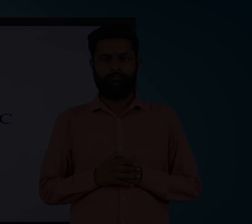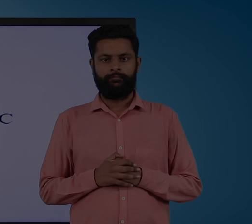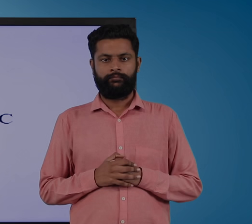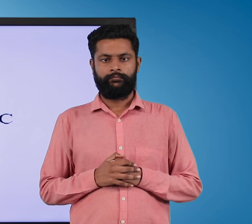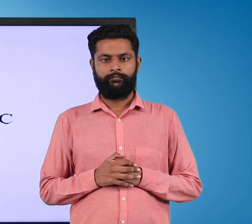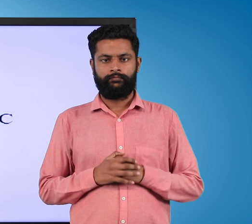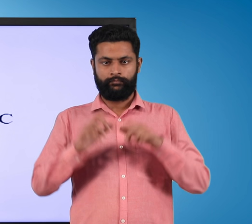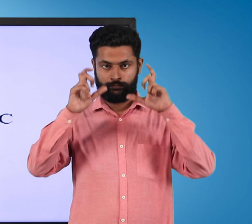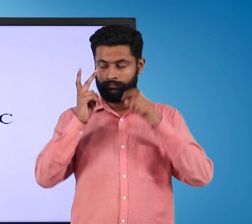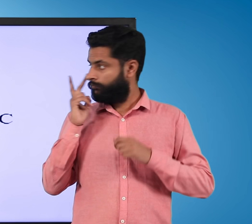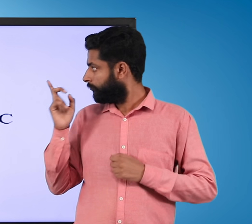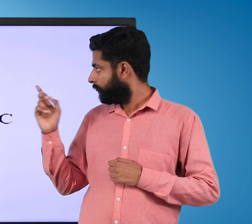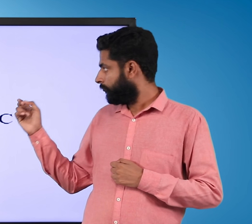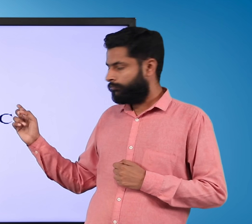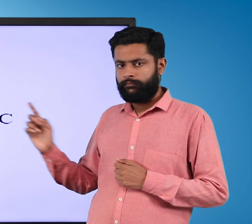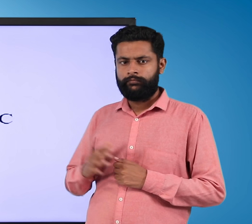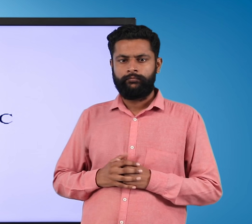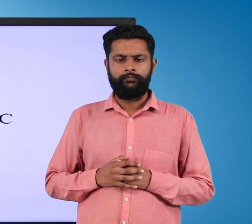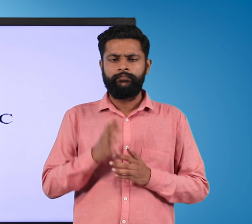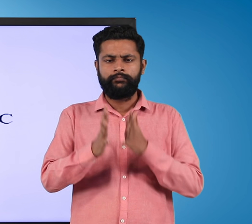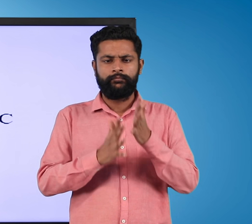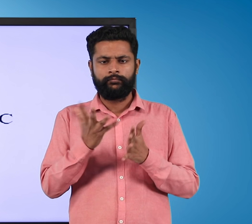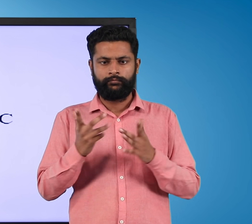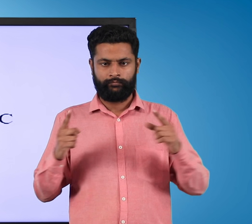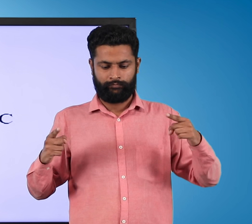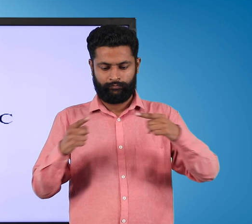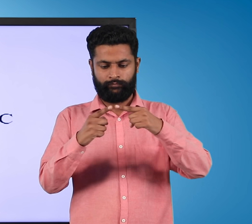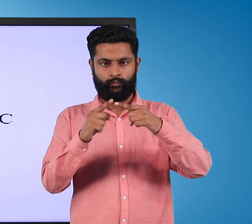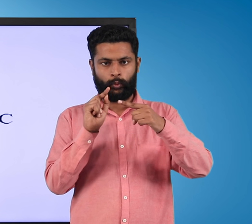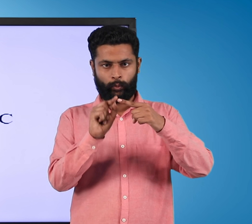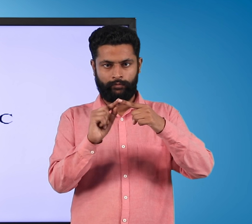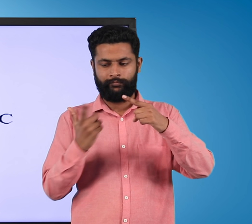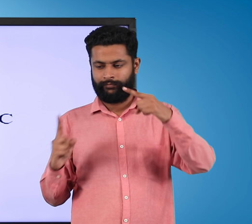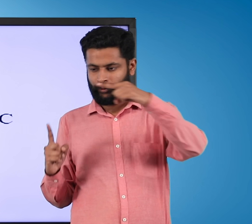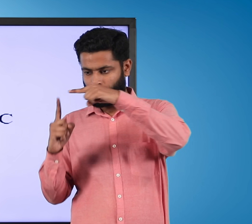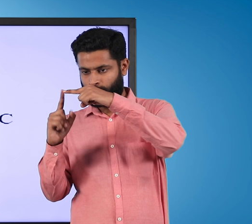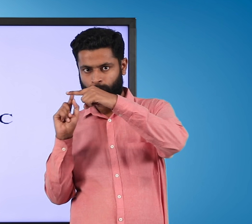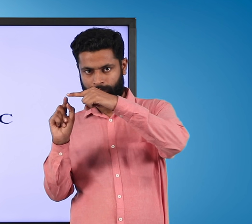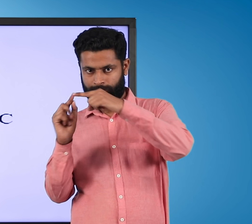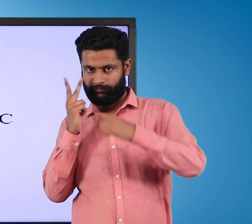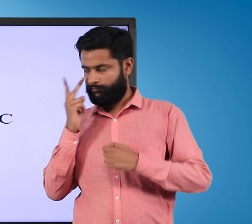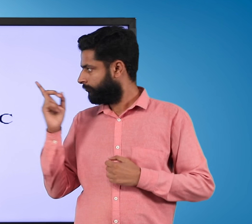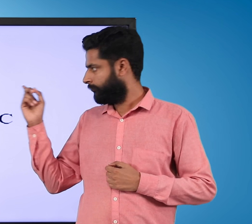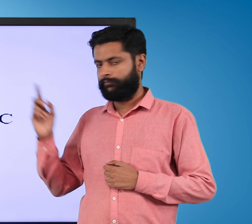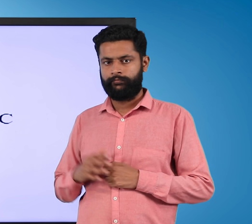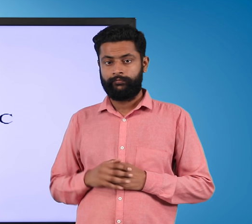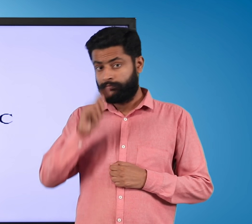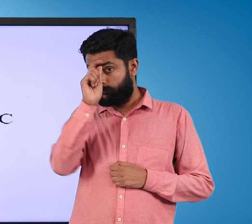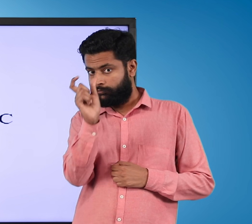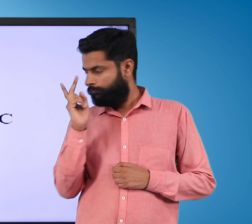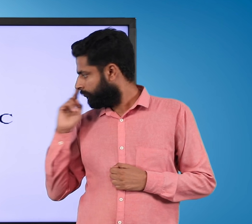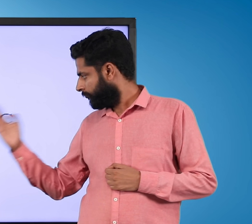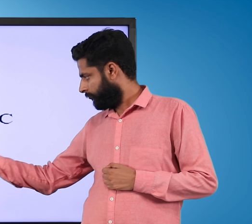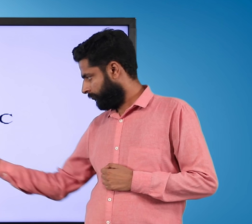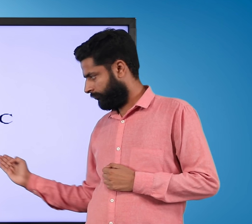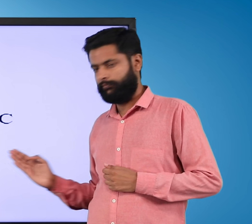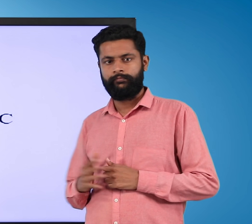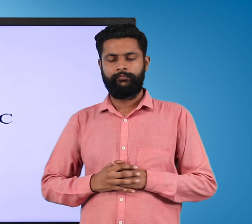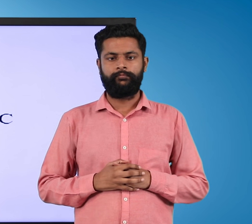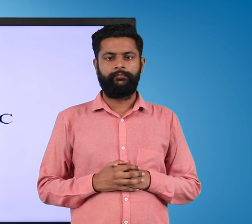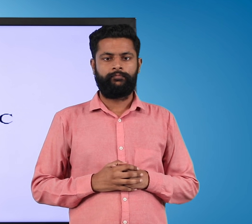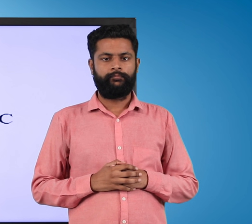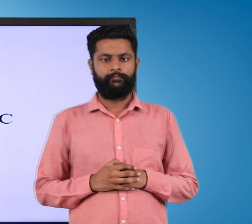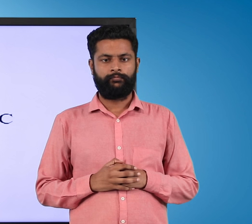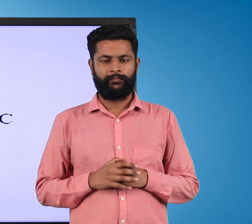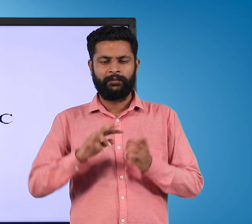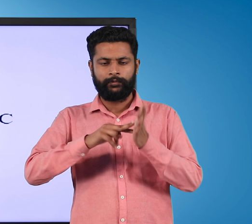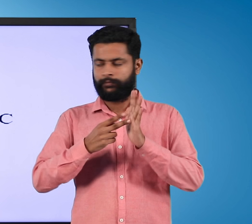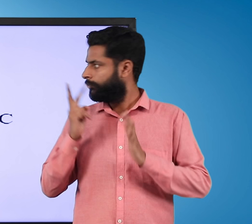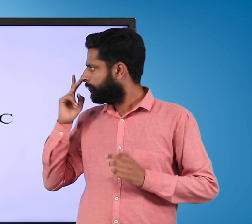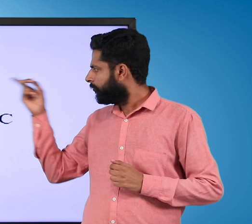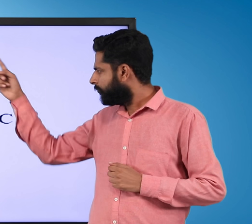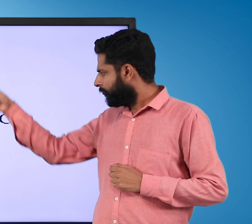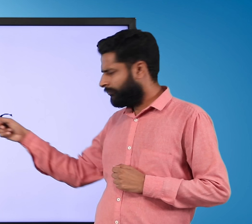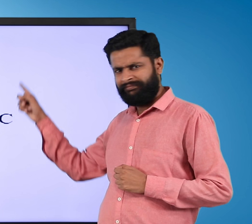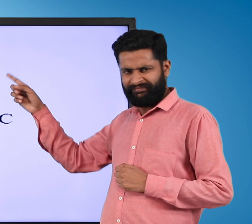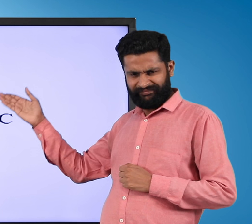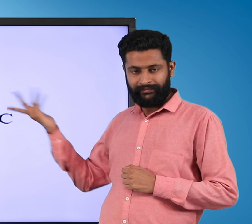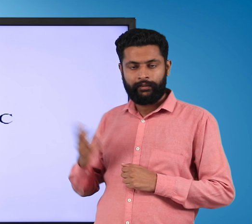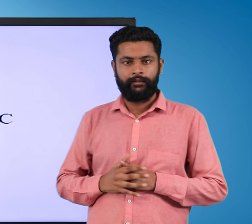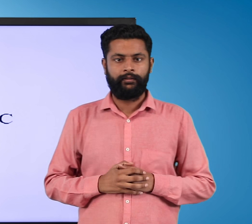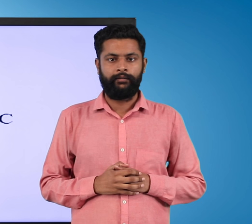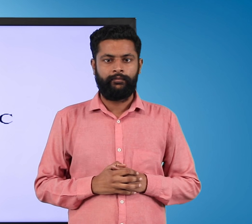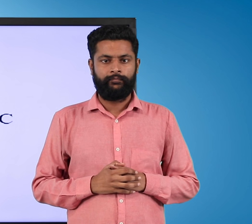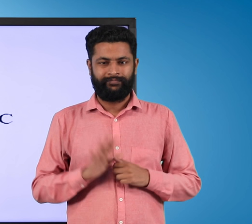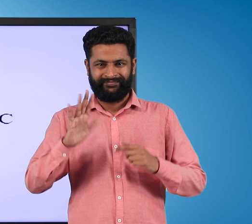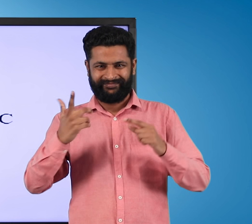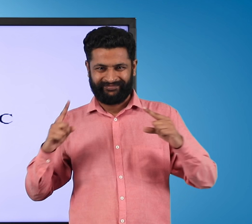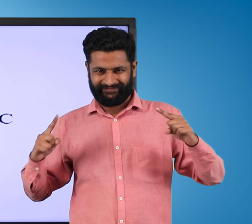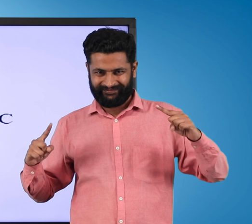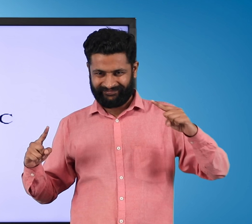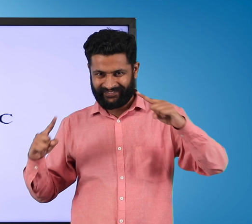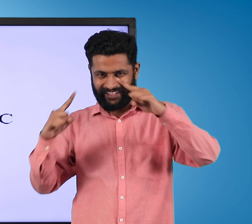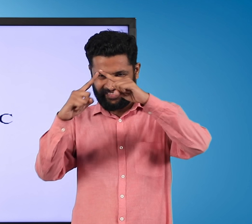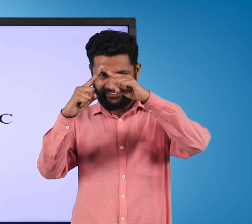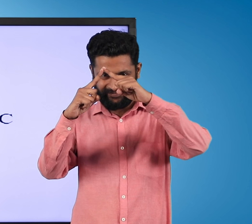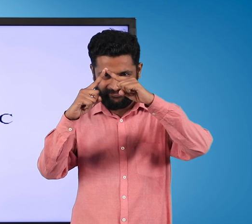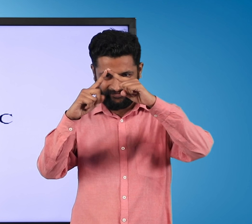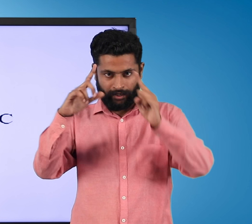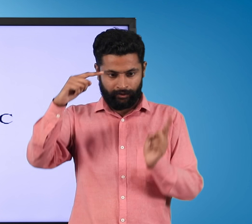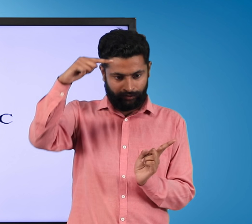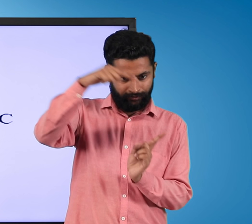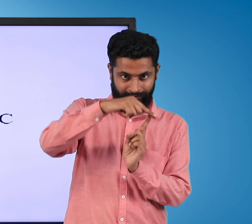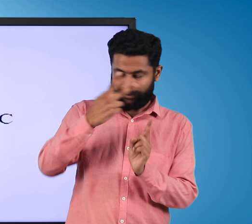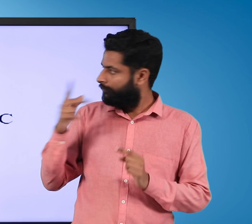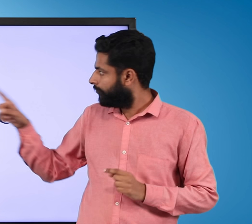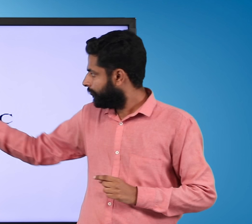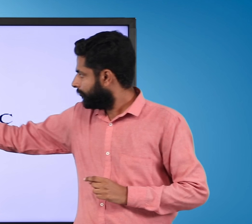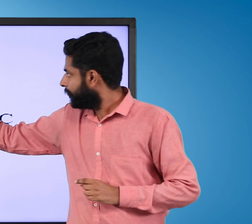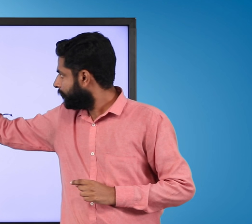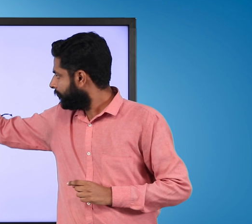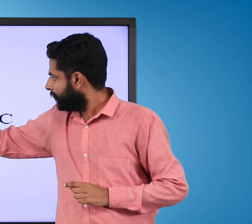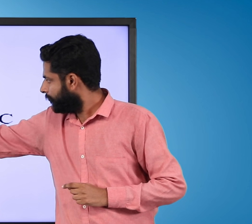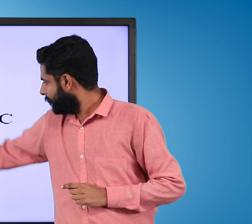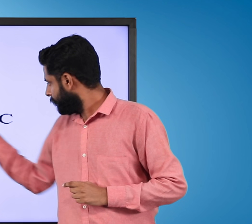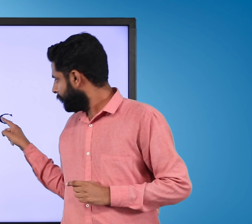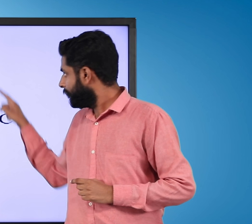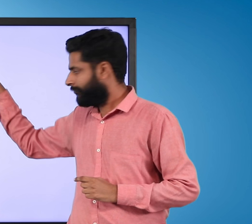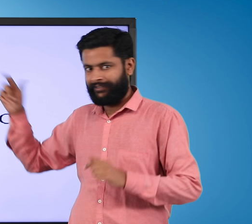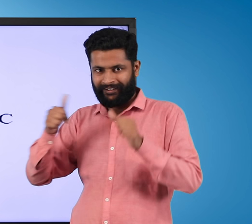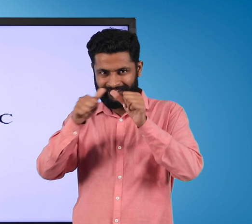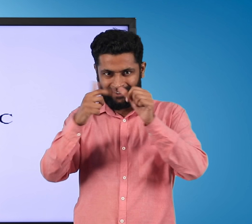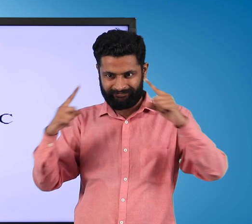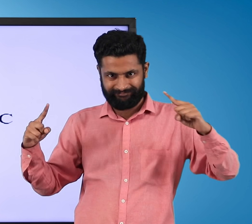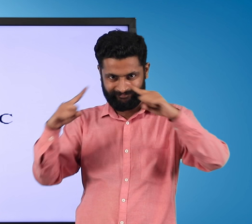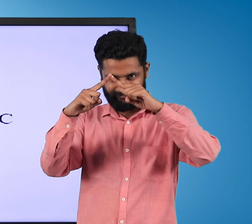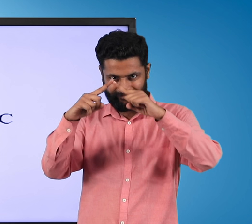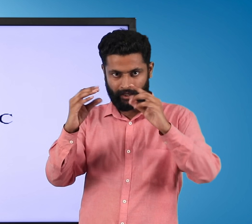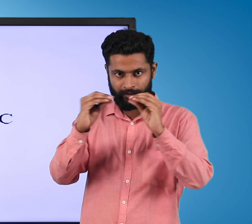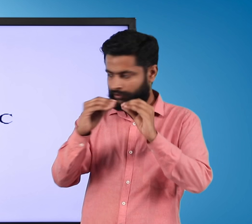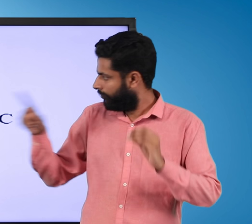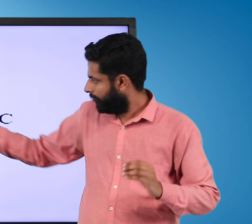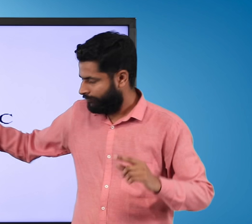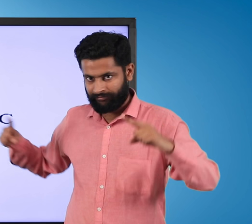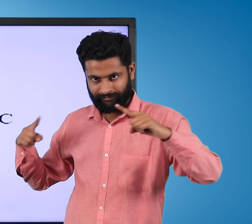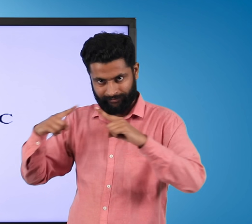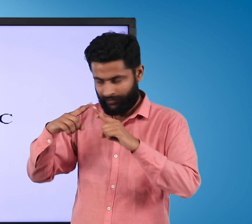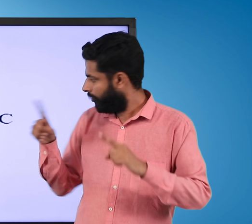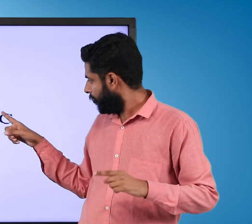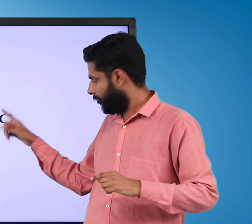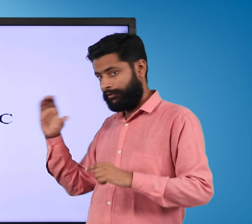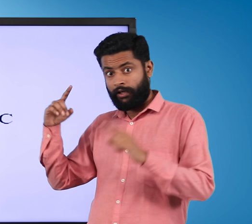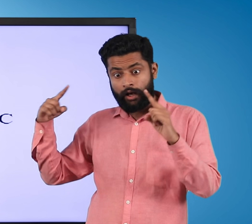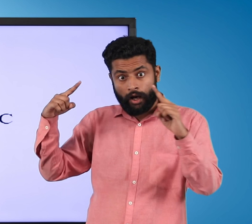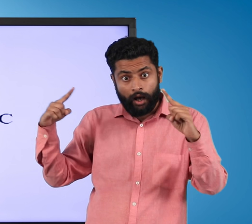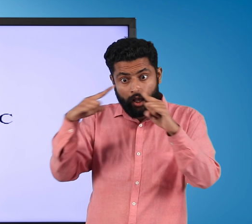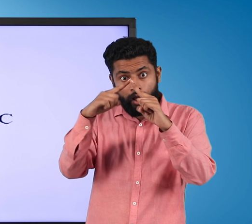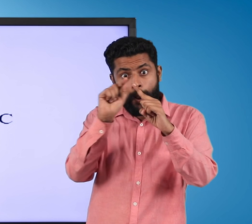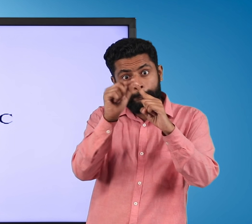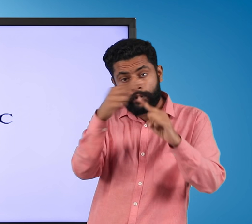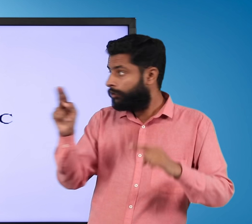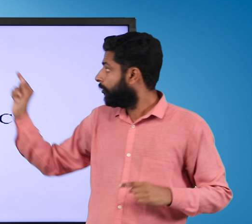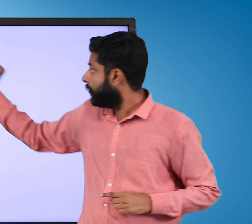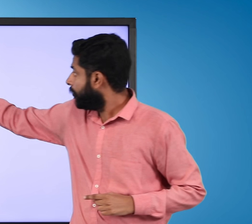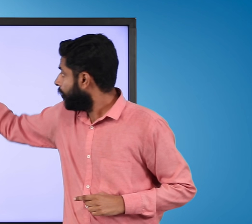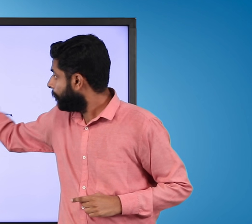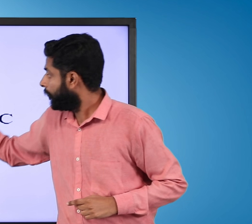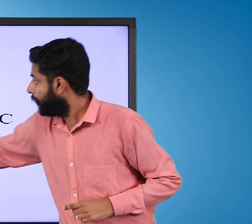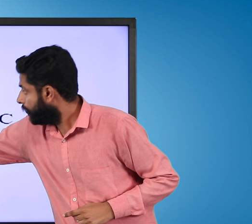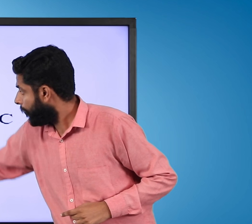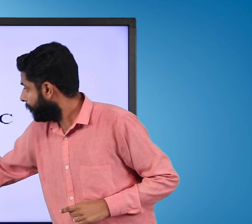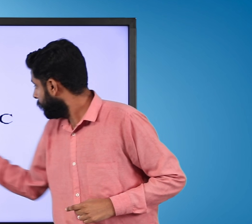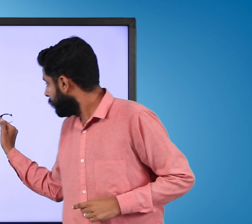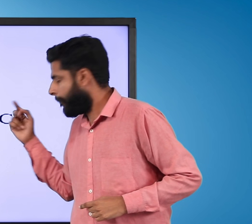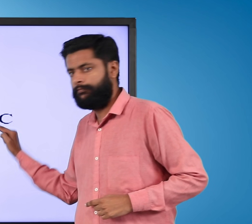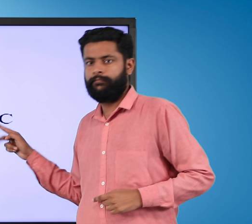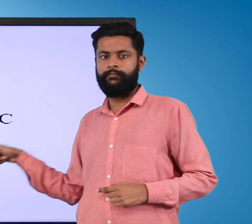Vertex This sign means vertex The meeting point of a pair of sides in a polygon is called a vertex For example, in this triangle ABC A, B and C are vertices Because at each of these points, two sides meet